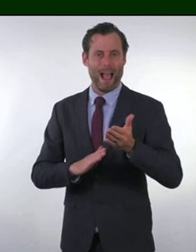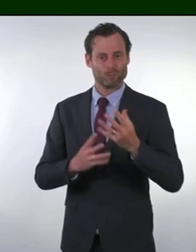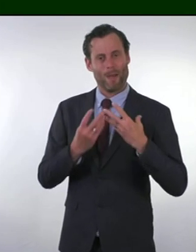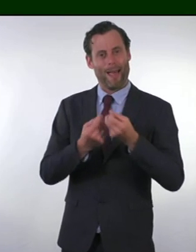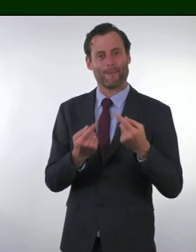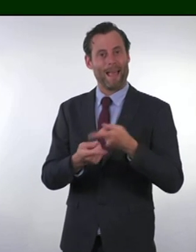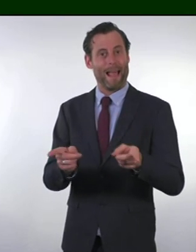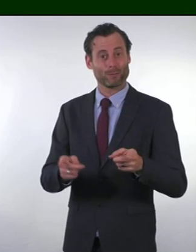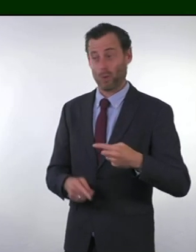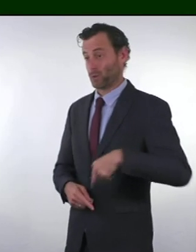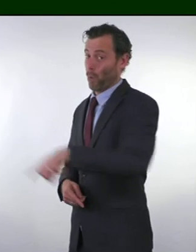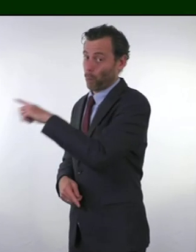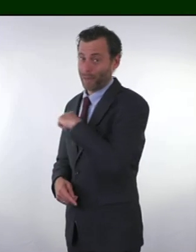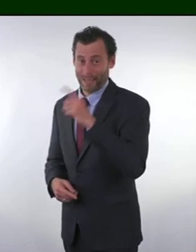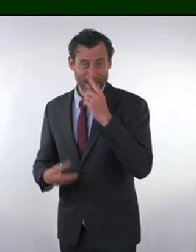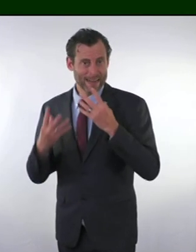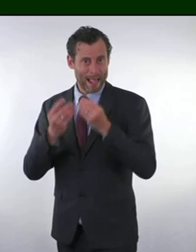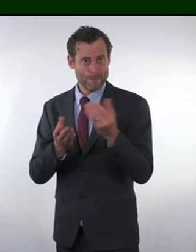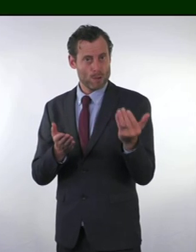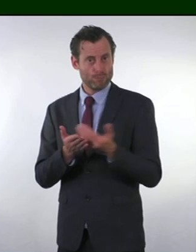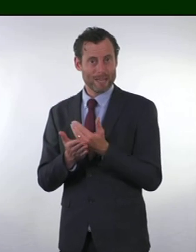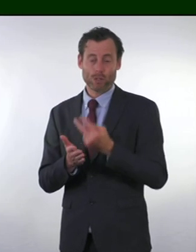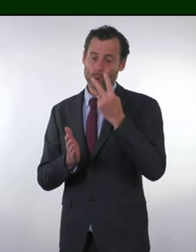In doing so, we can collectively help to protect 2 million jobs